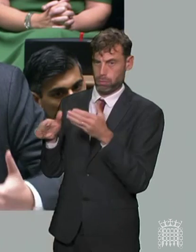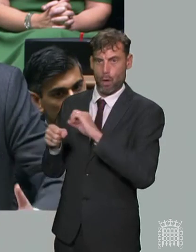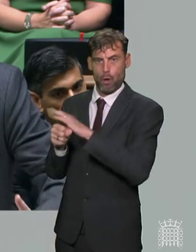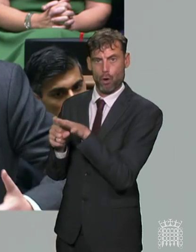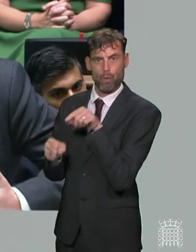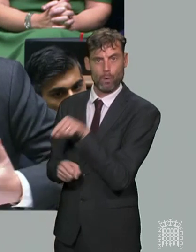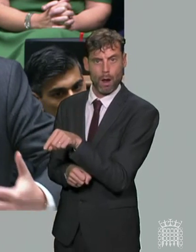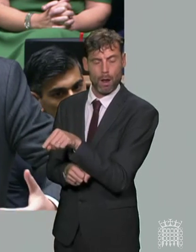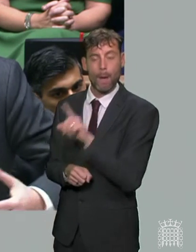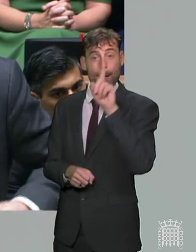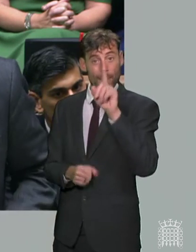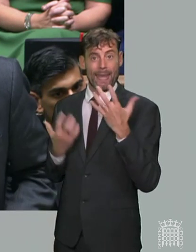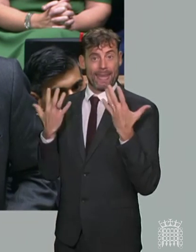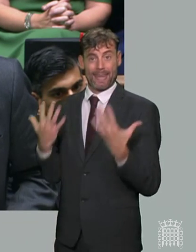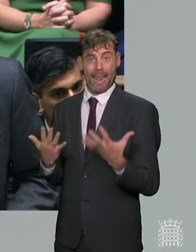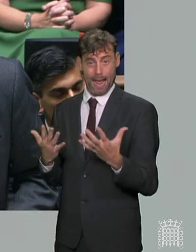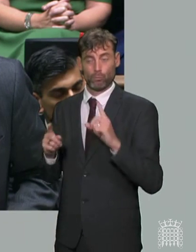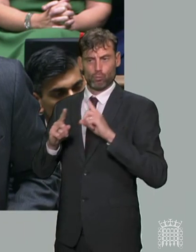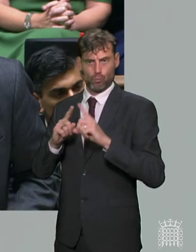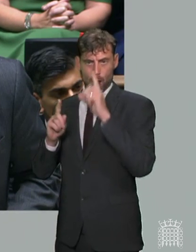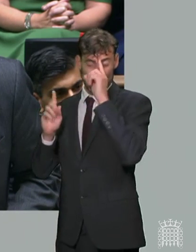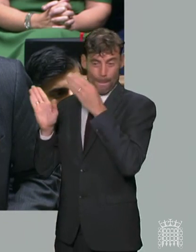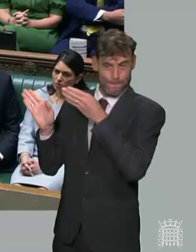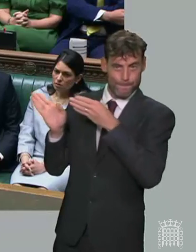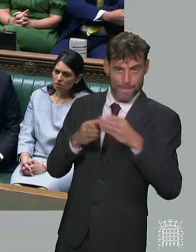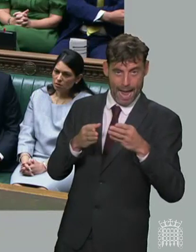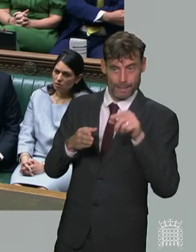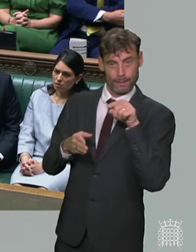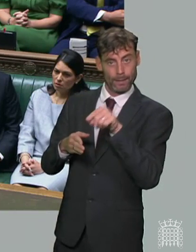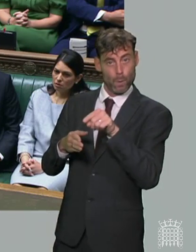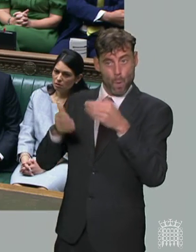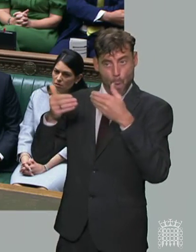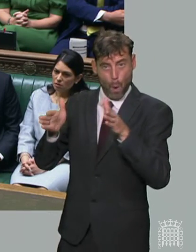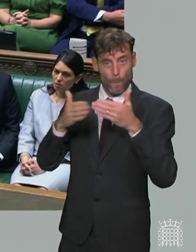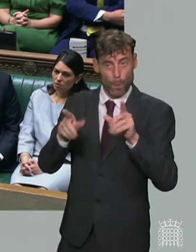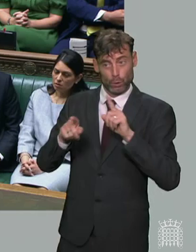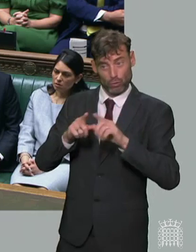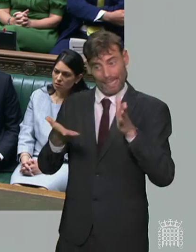The system is now coming back, trying to help everybody as fast as possible to fix the backlogs.